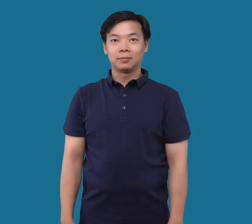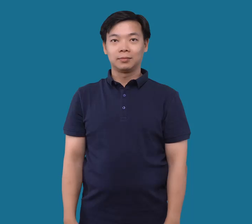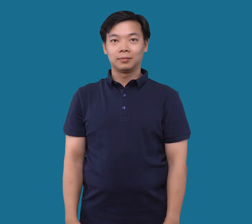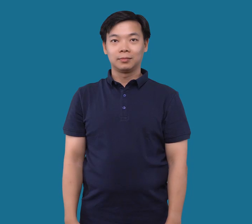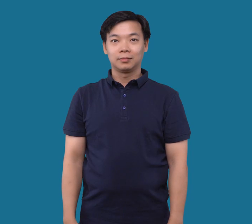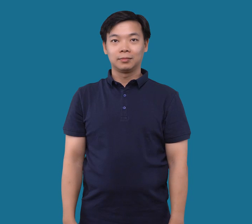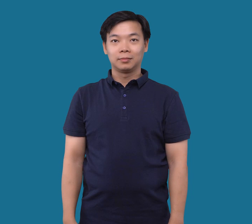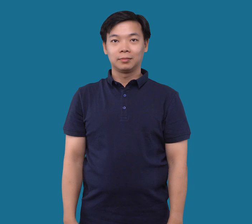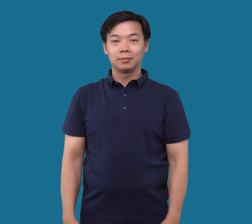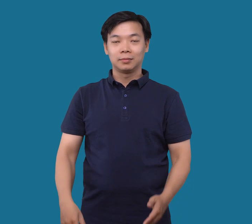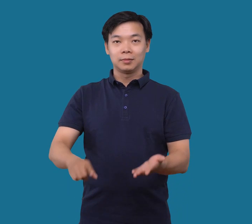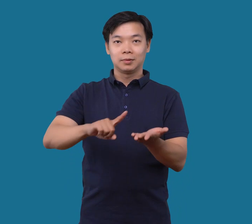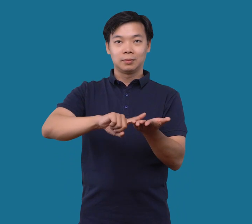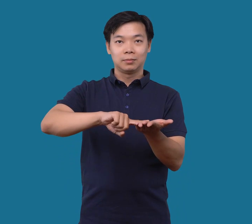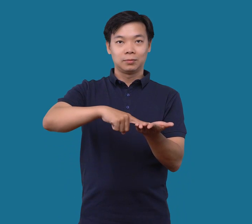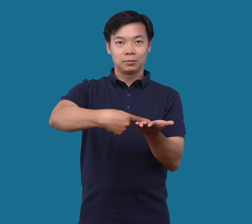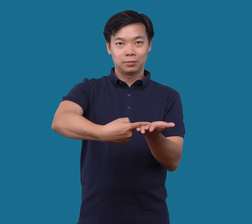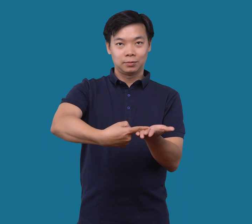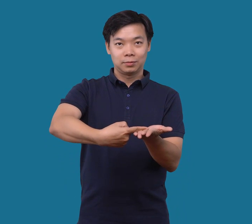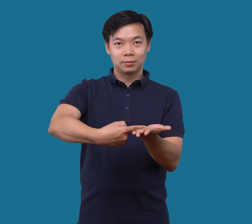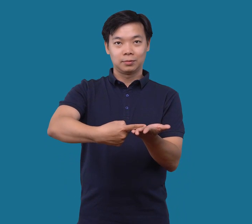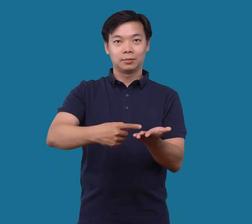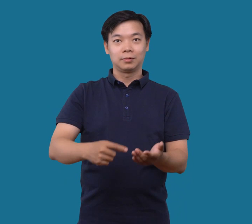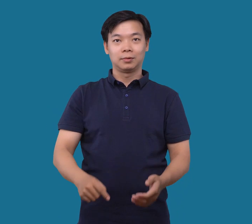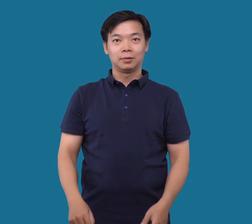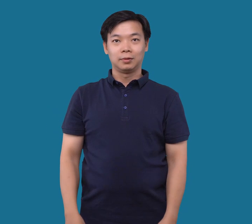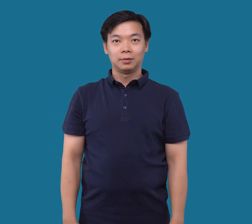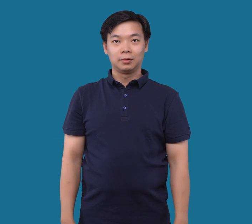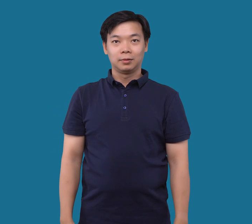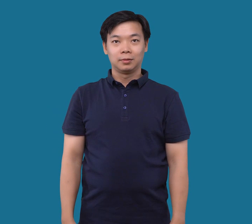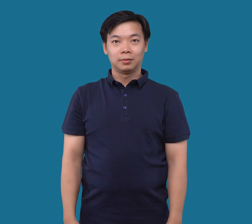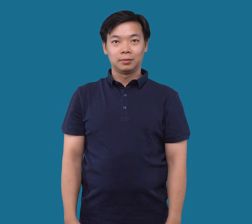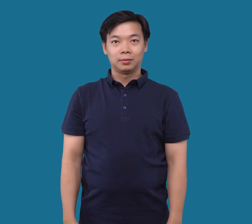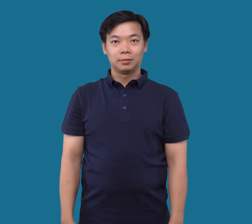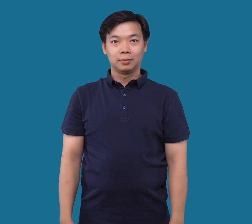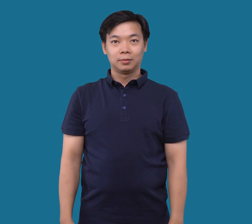bánh cuốn